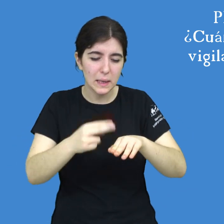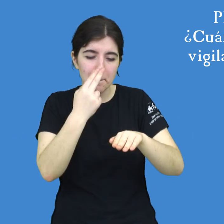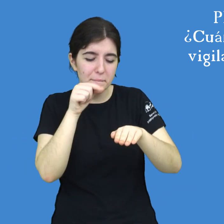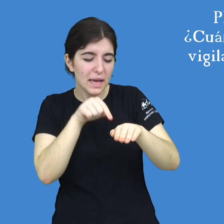pie